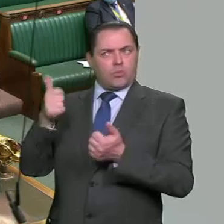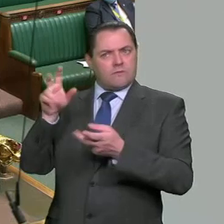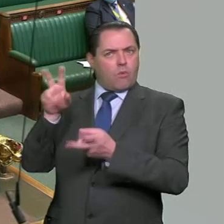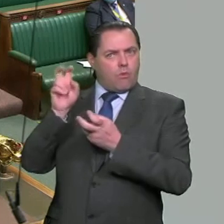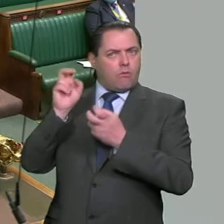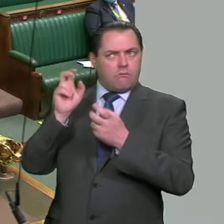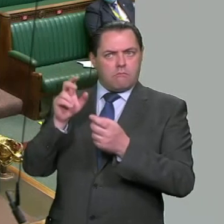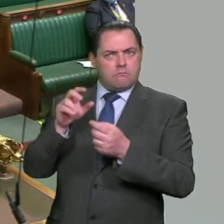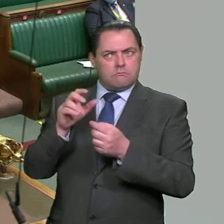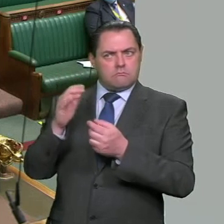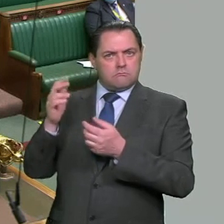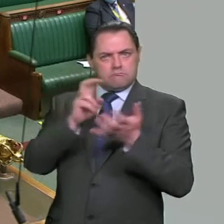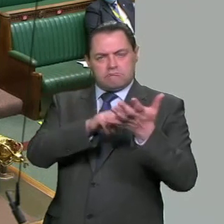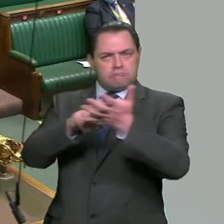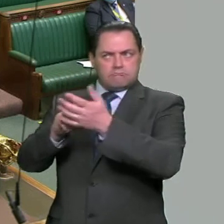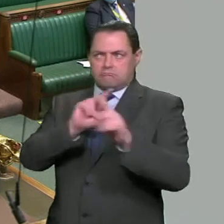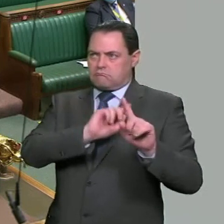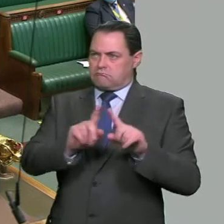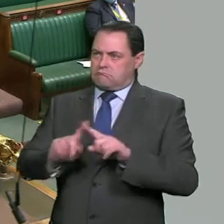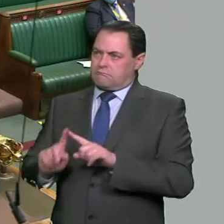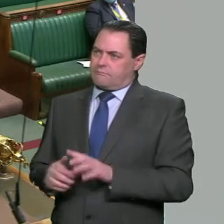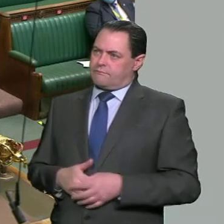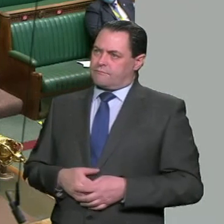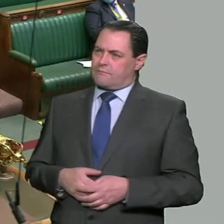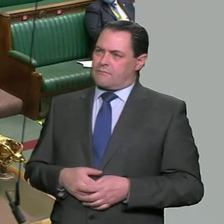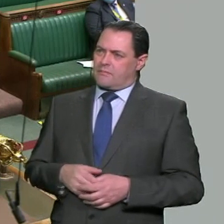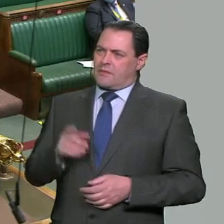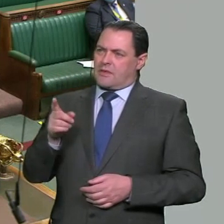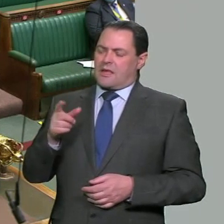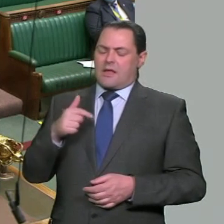Let us be clear what the texts show.